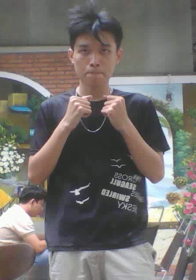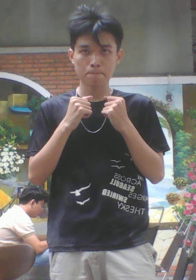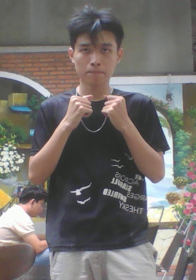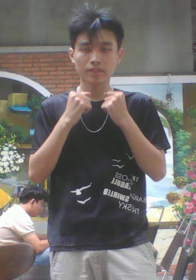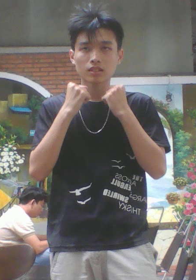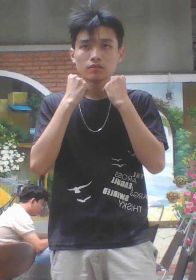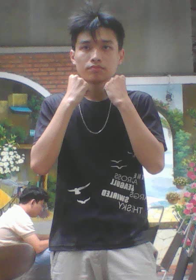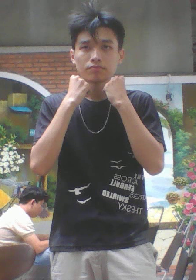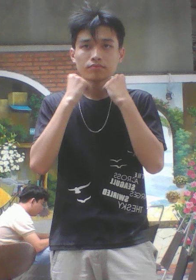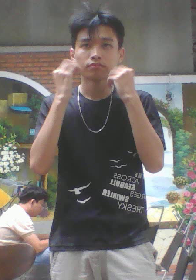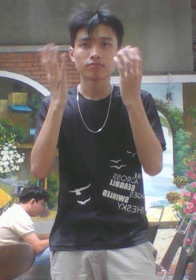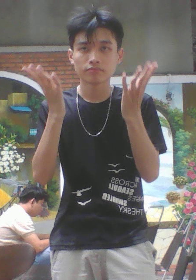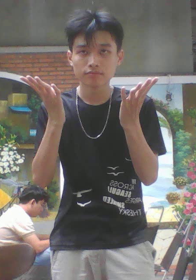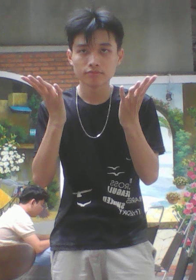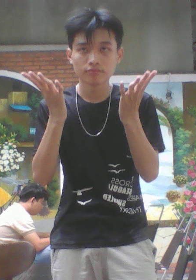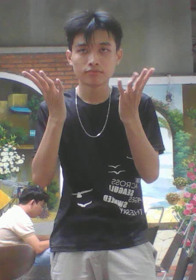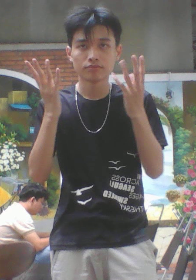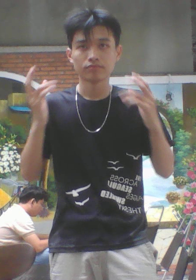cam on